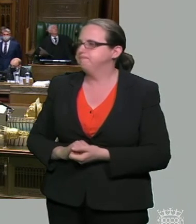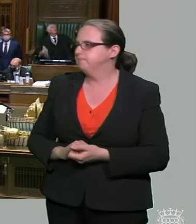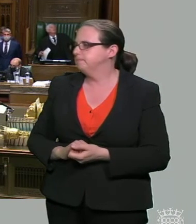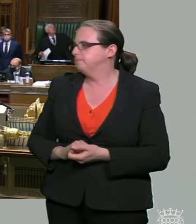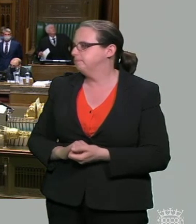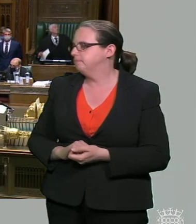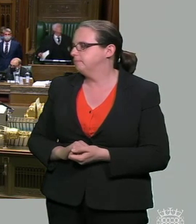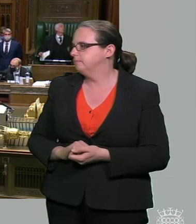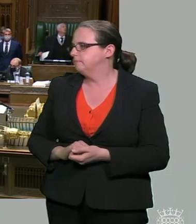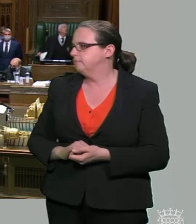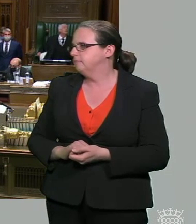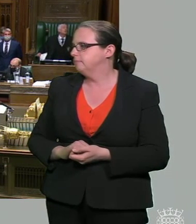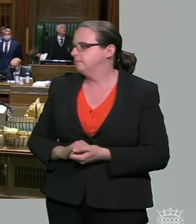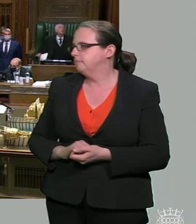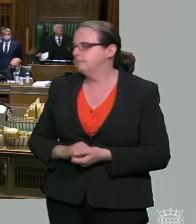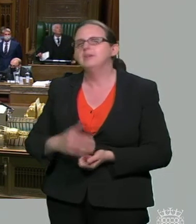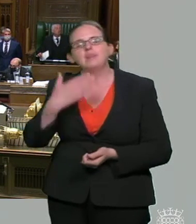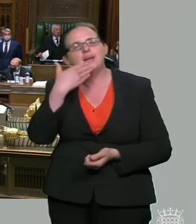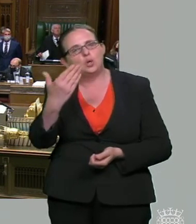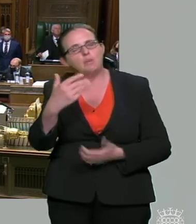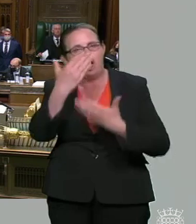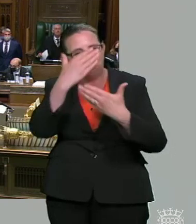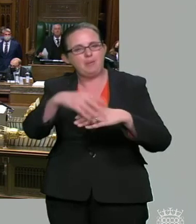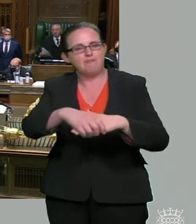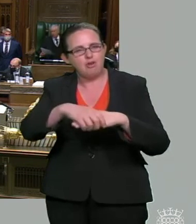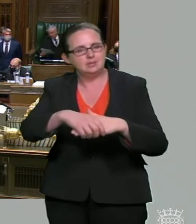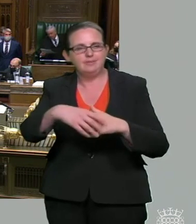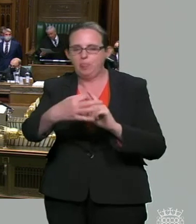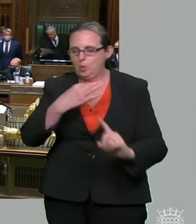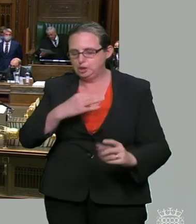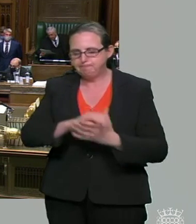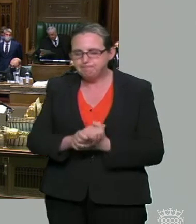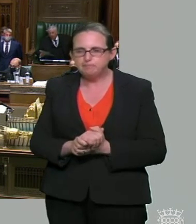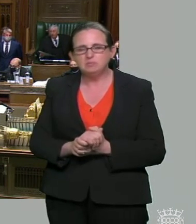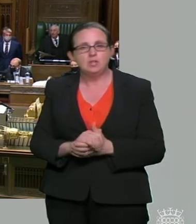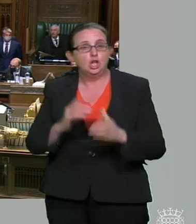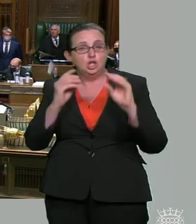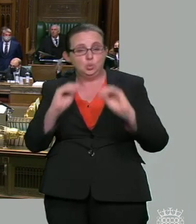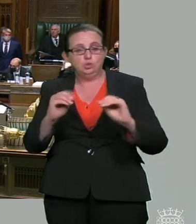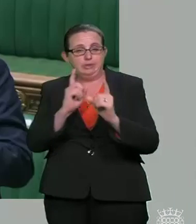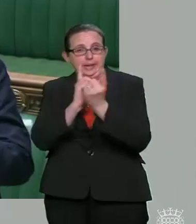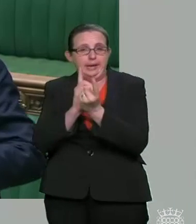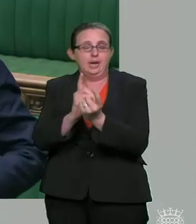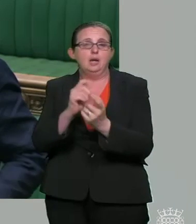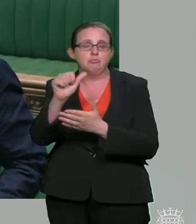Yes. I thank my honourable Friend, because the whole point of the tutoring programme is that it is evidence-based.